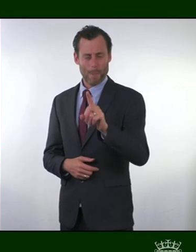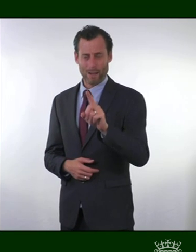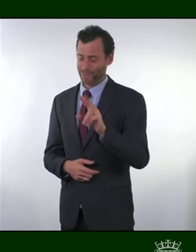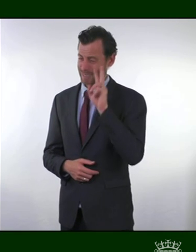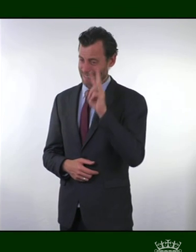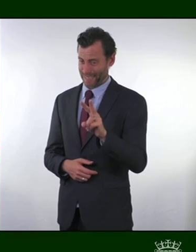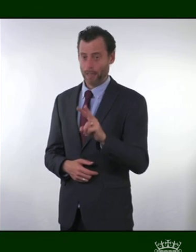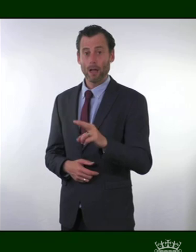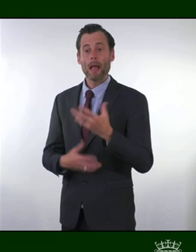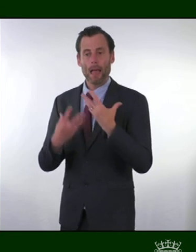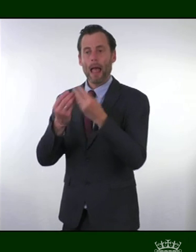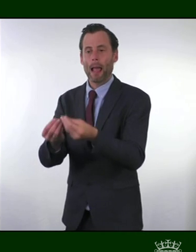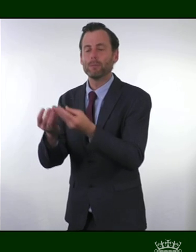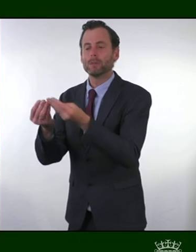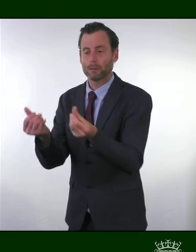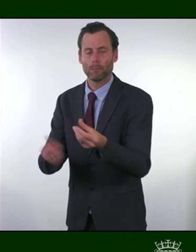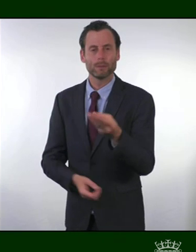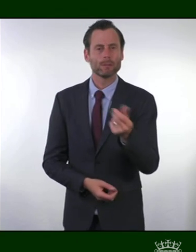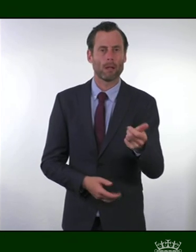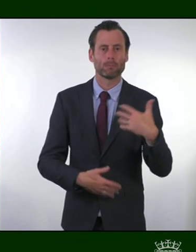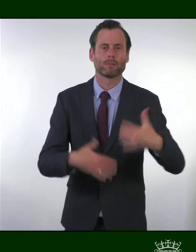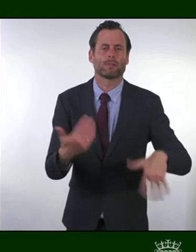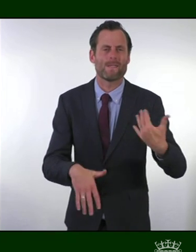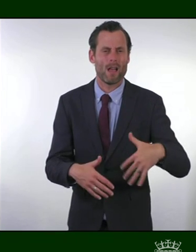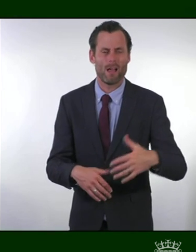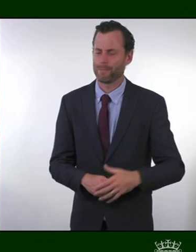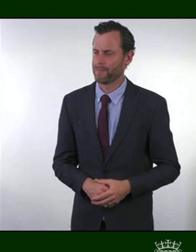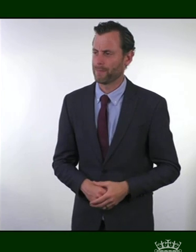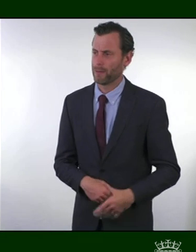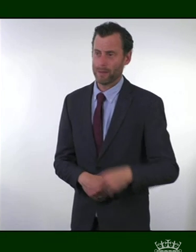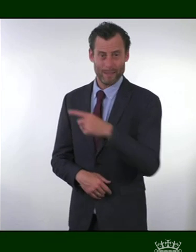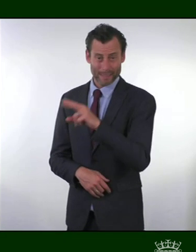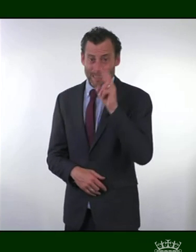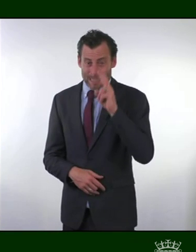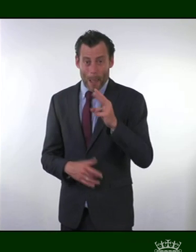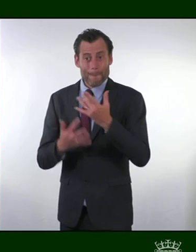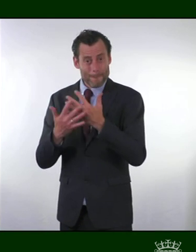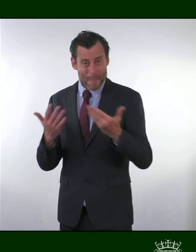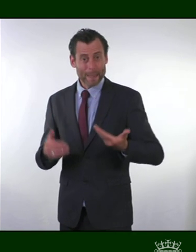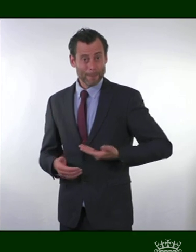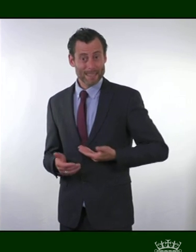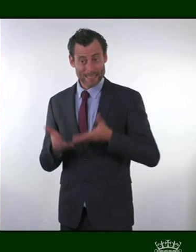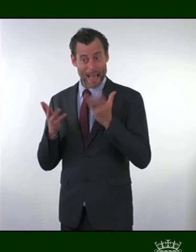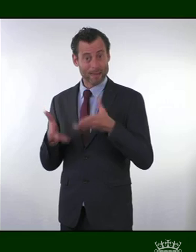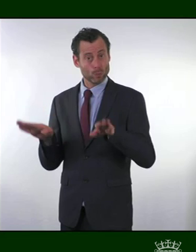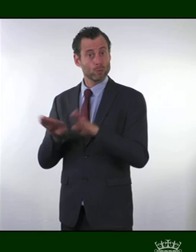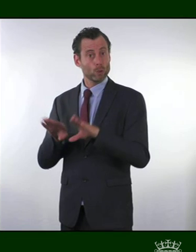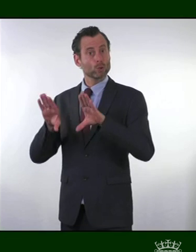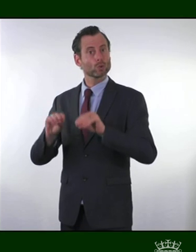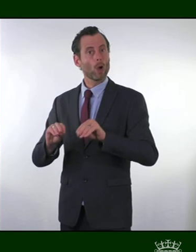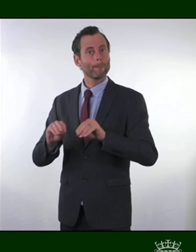As the Chancellor himself said just now, the Government required many businesses to shut down to prevent the spread of this disease.